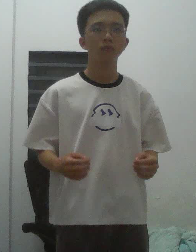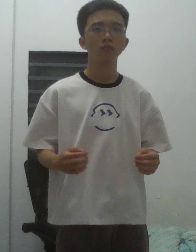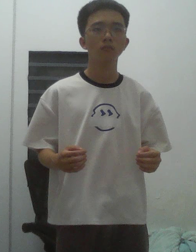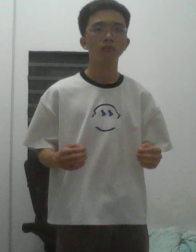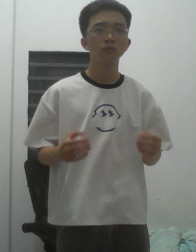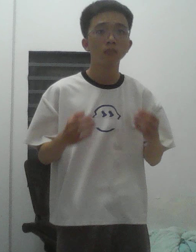ngac nhien